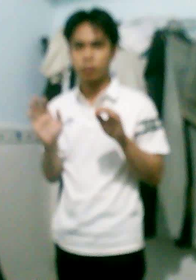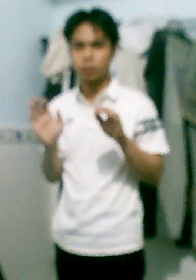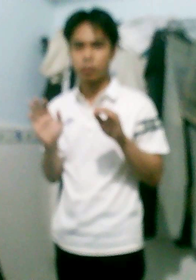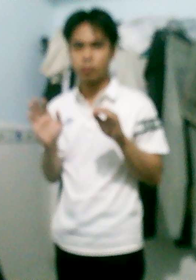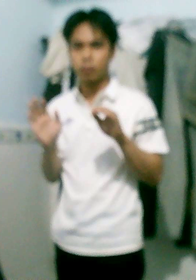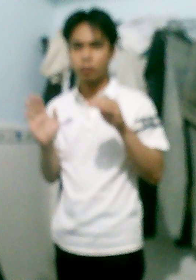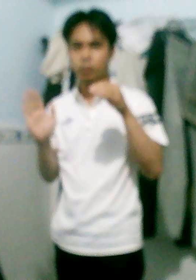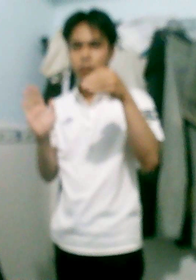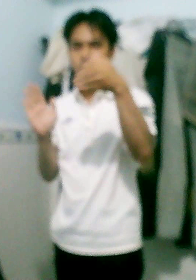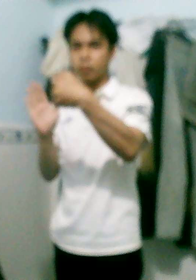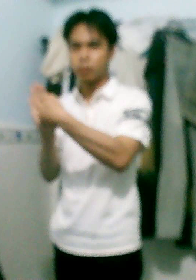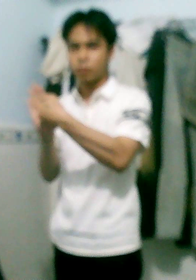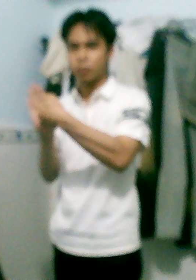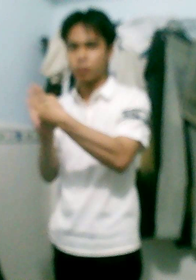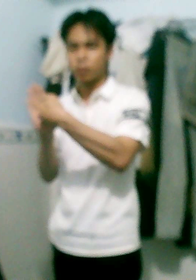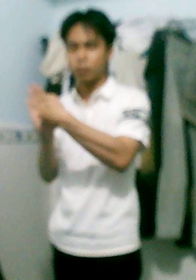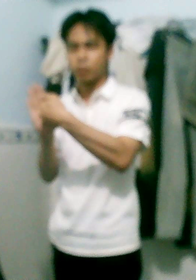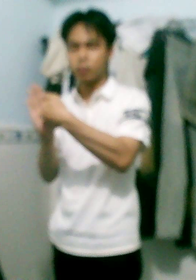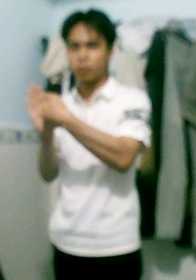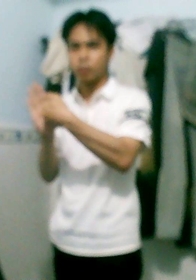gioi thieu